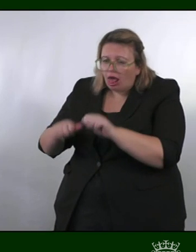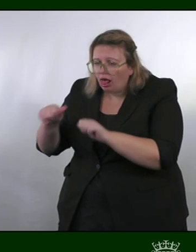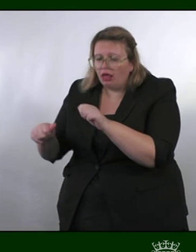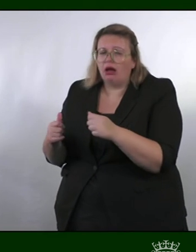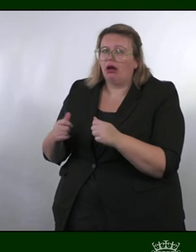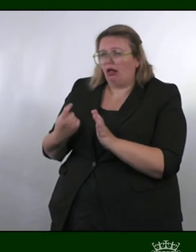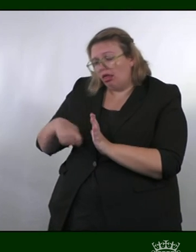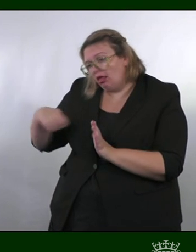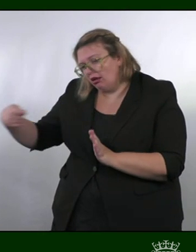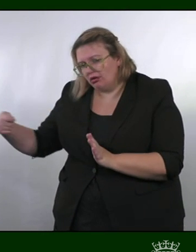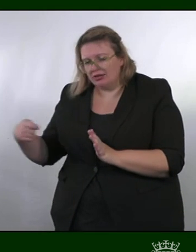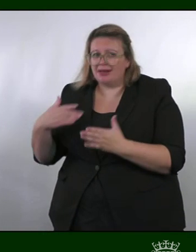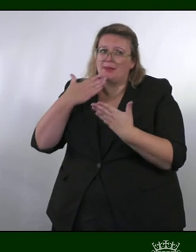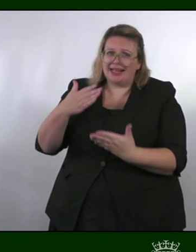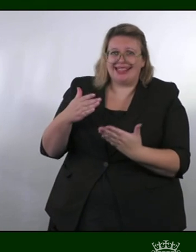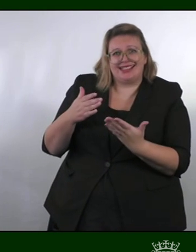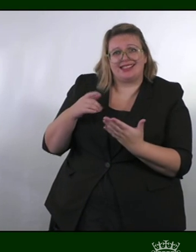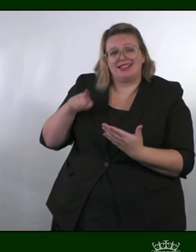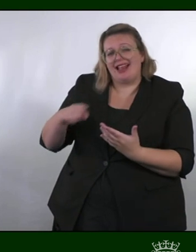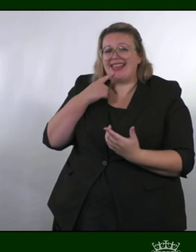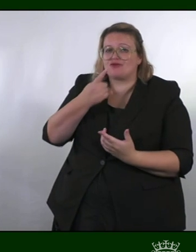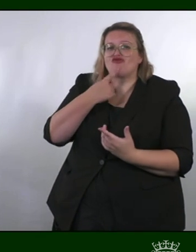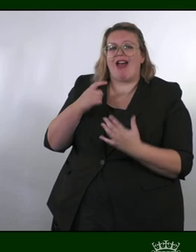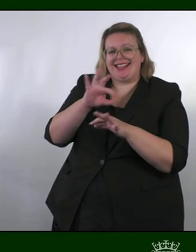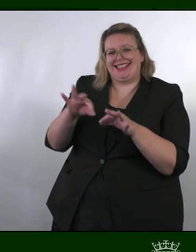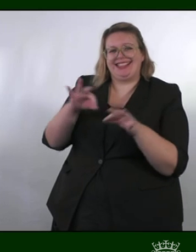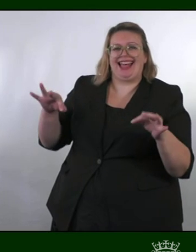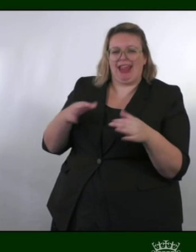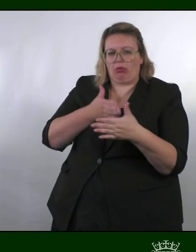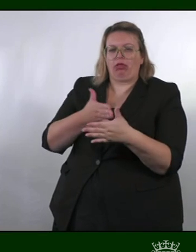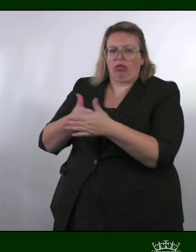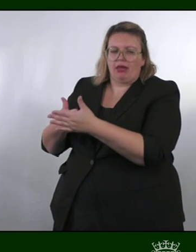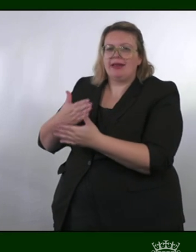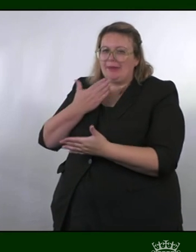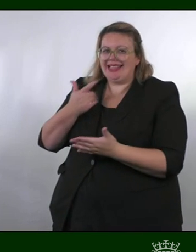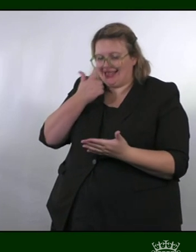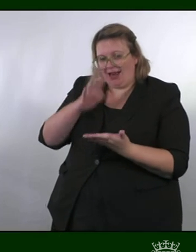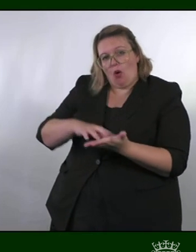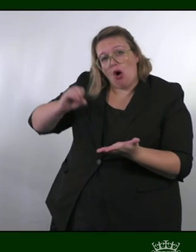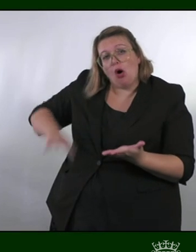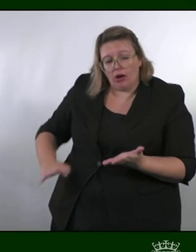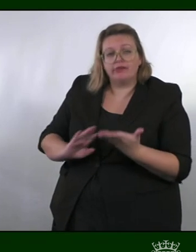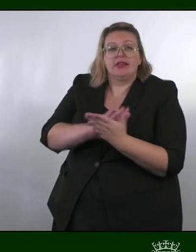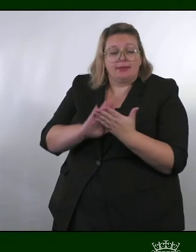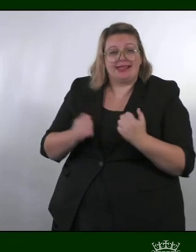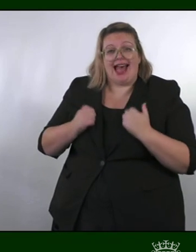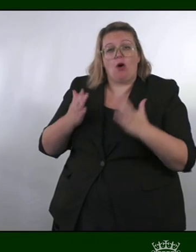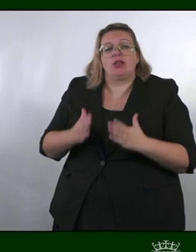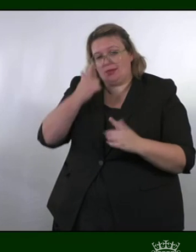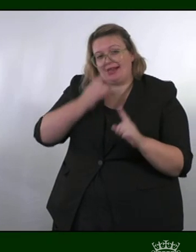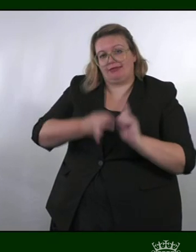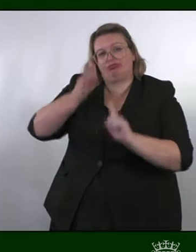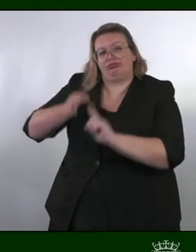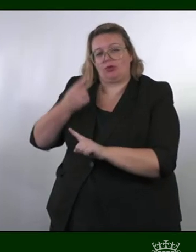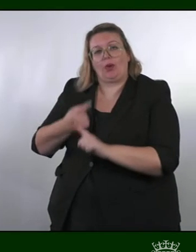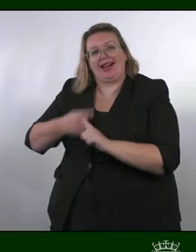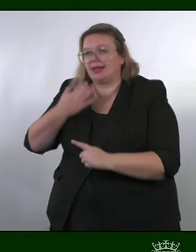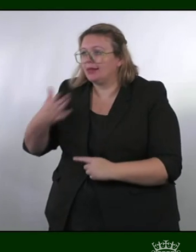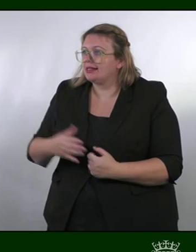Will the Prime Minister cut NHS red tape, so that local people can have the improvements that we need at our local hospital as quickly as possible?